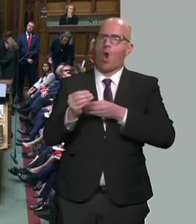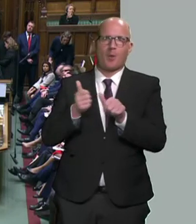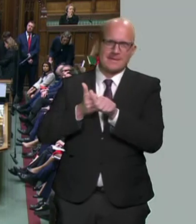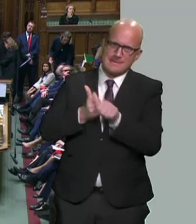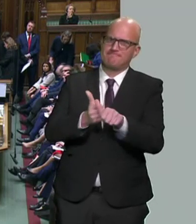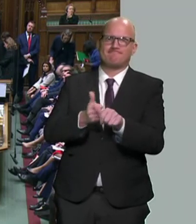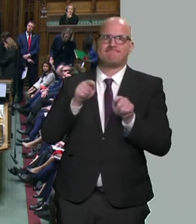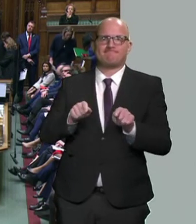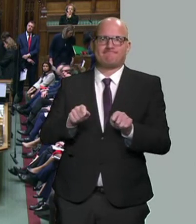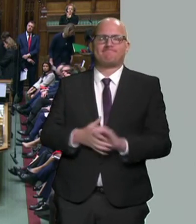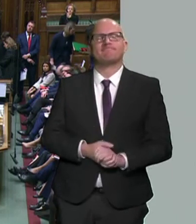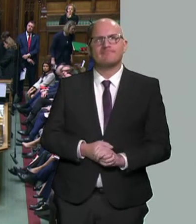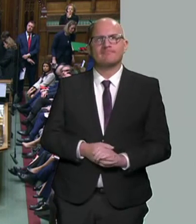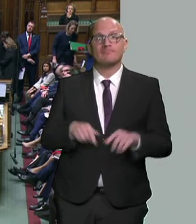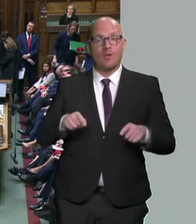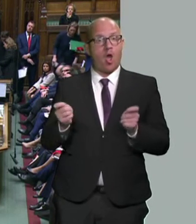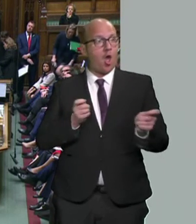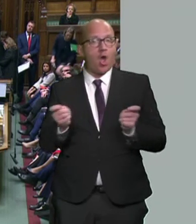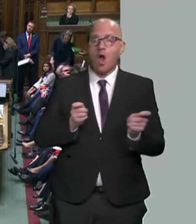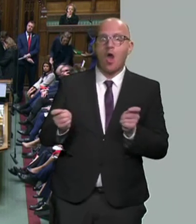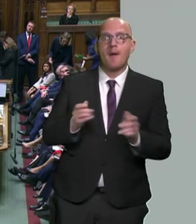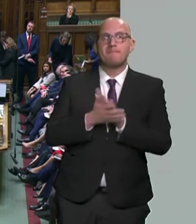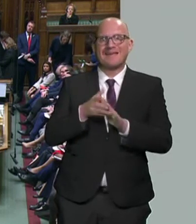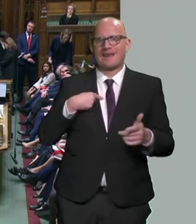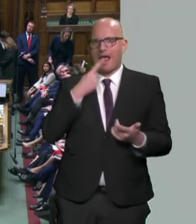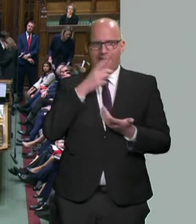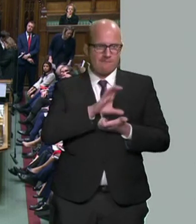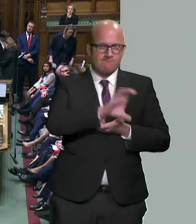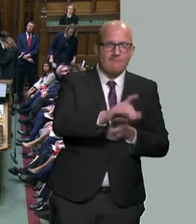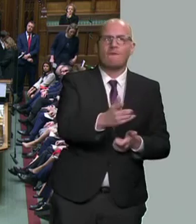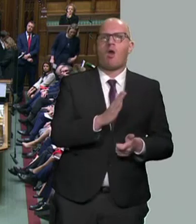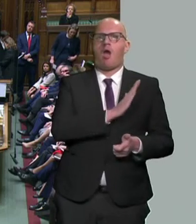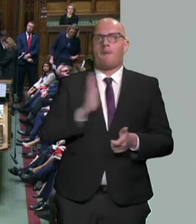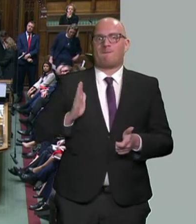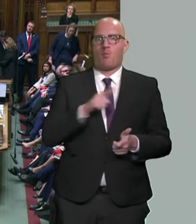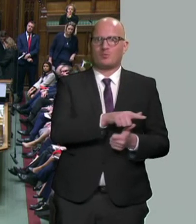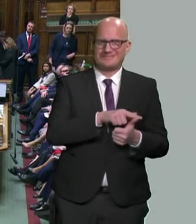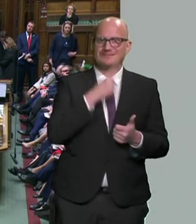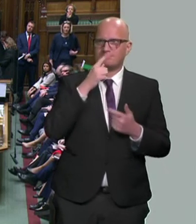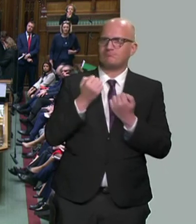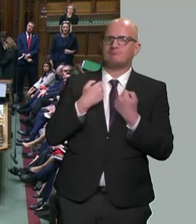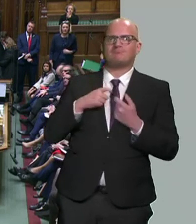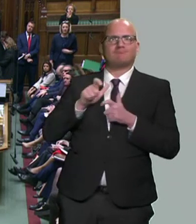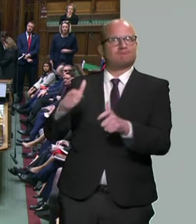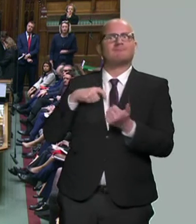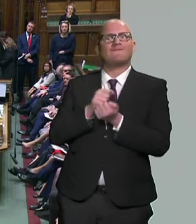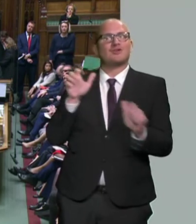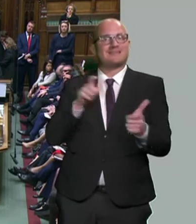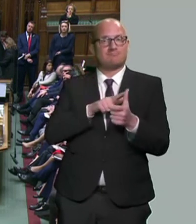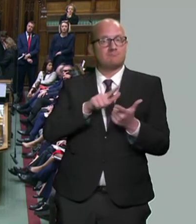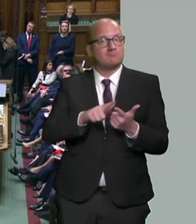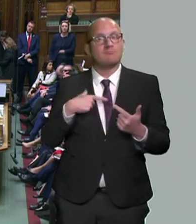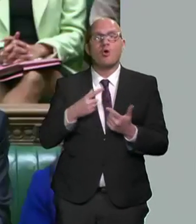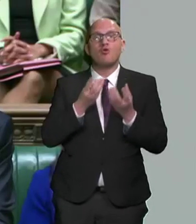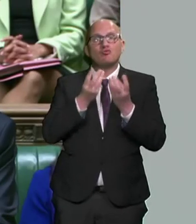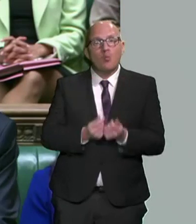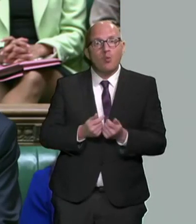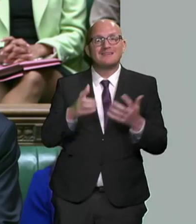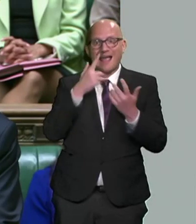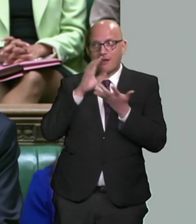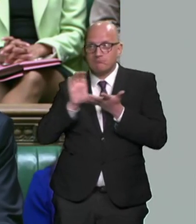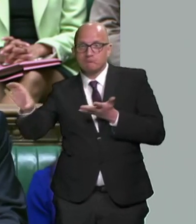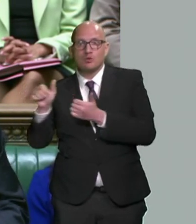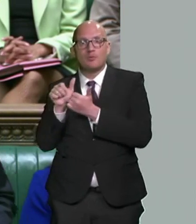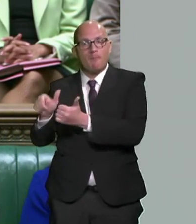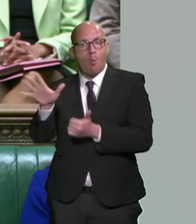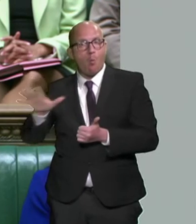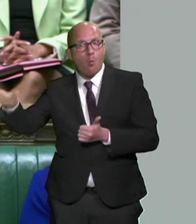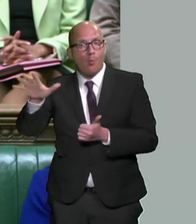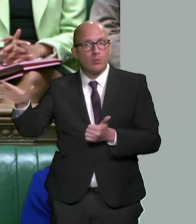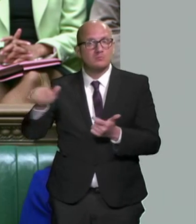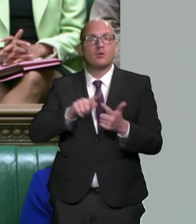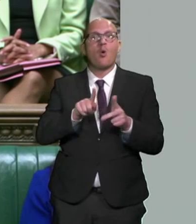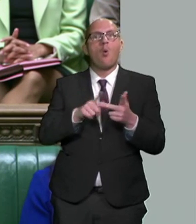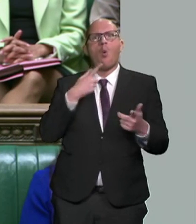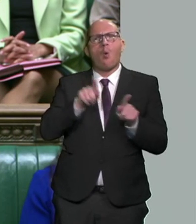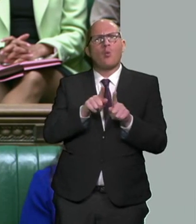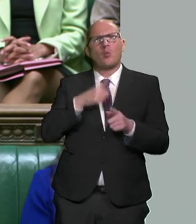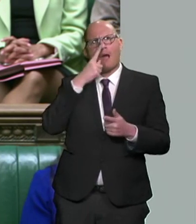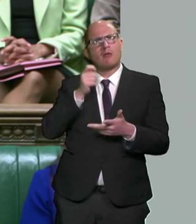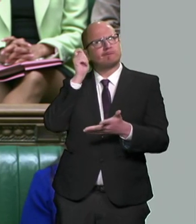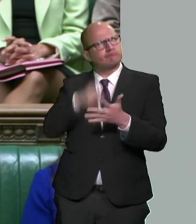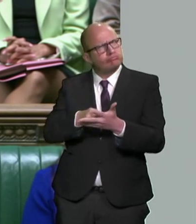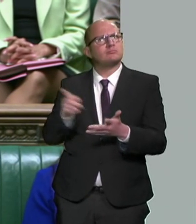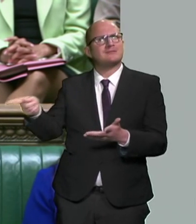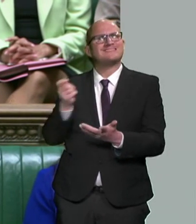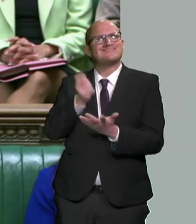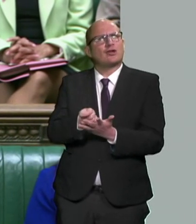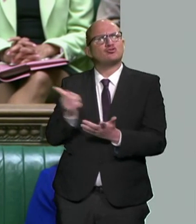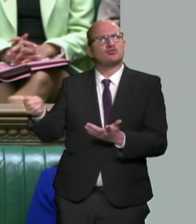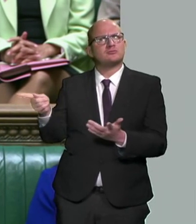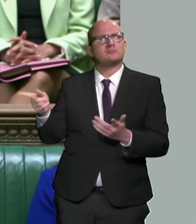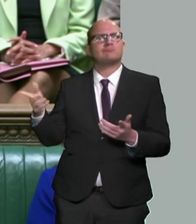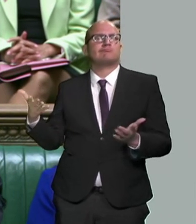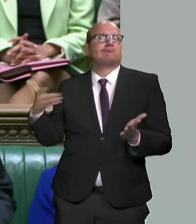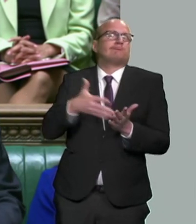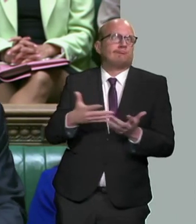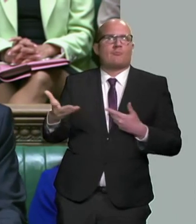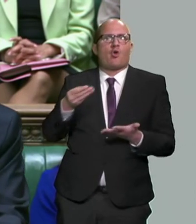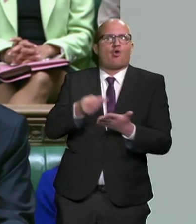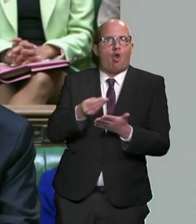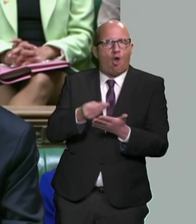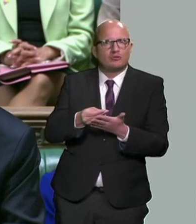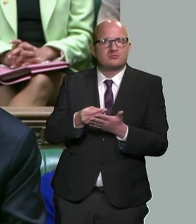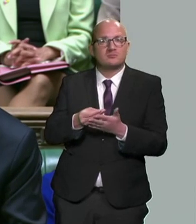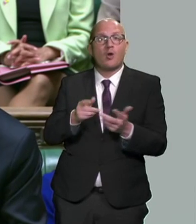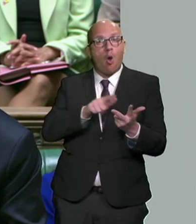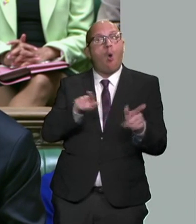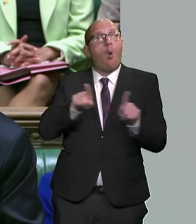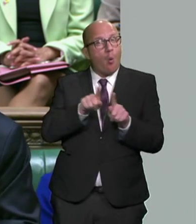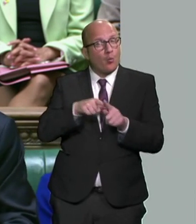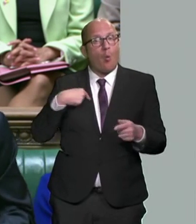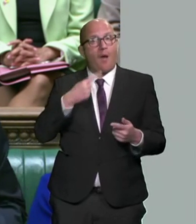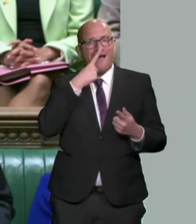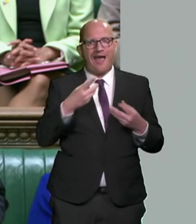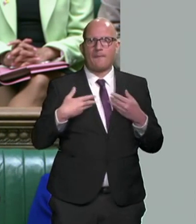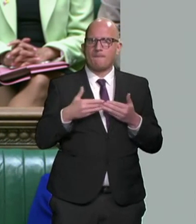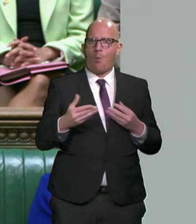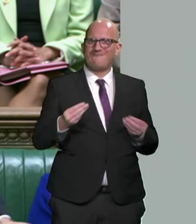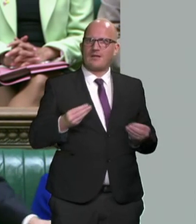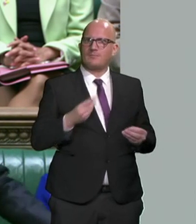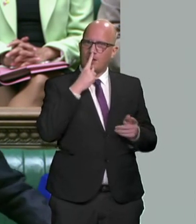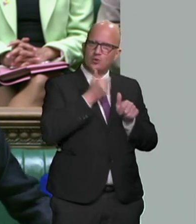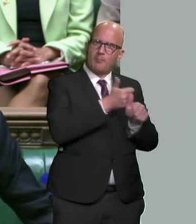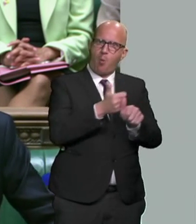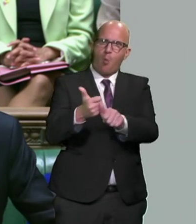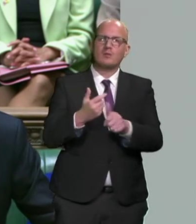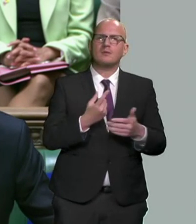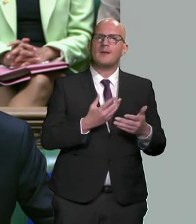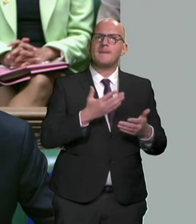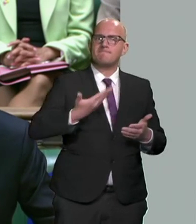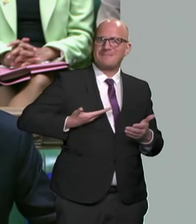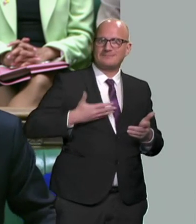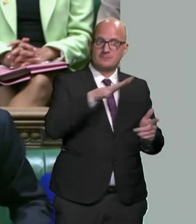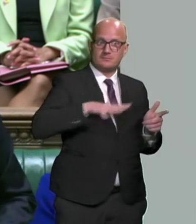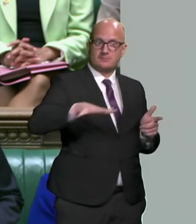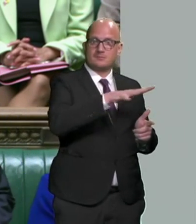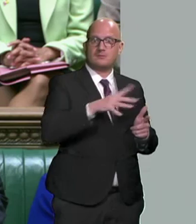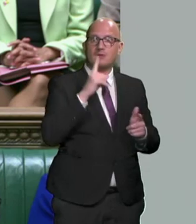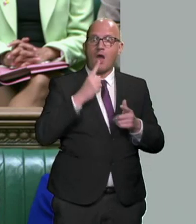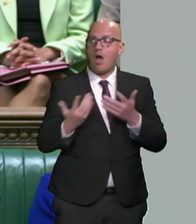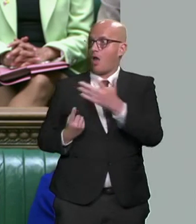It gives us the ability to fund the armed forces we need to maintain our liberty, the resources we need to support our allies, the power to impose sanctions which cause severe economic costs, and the flexibility to support businesses and individuals through crises as they emerge.